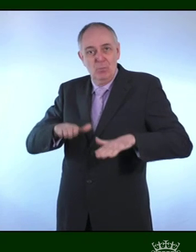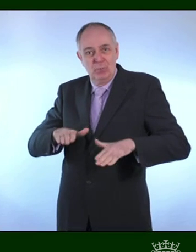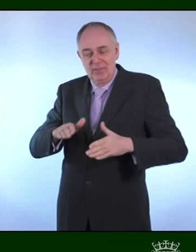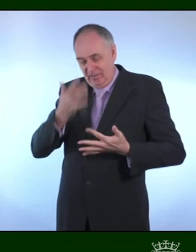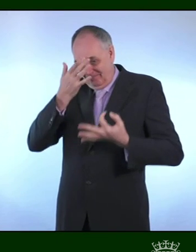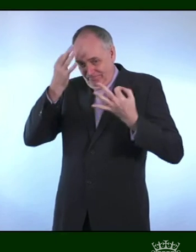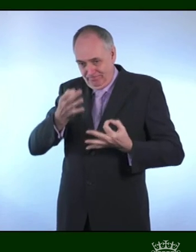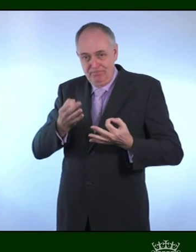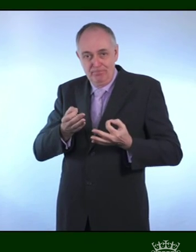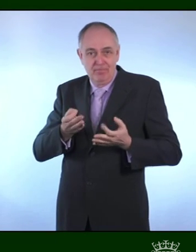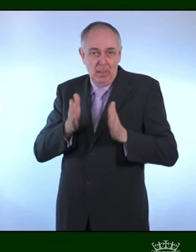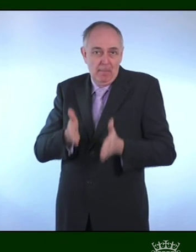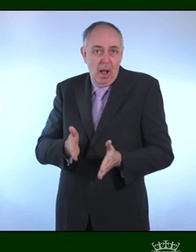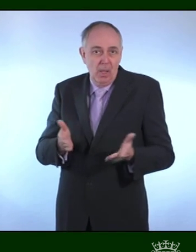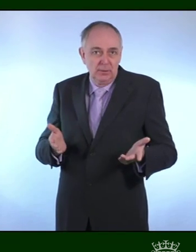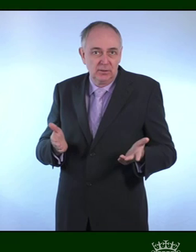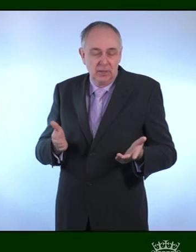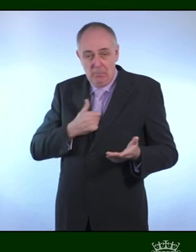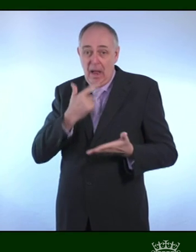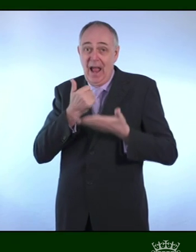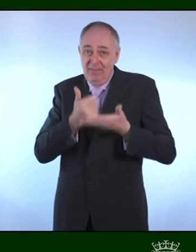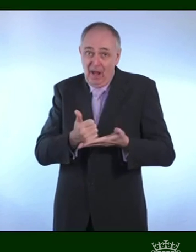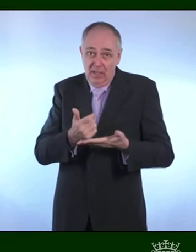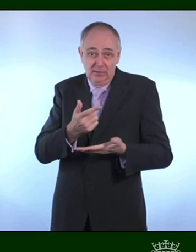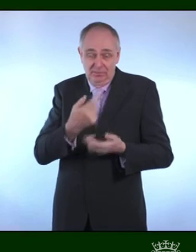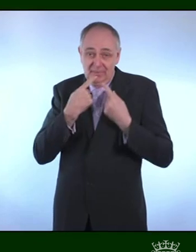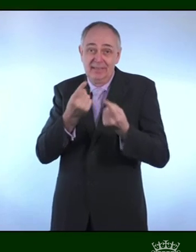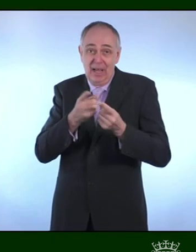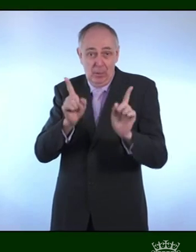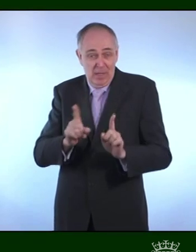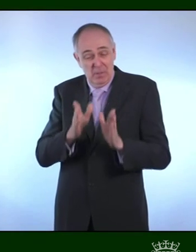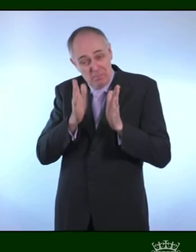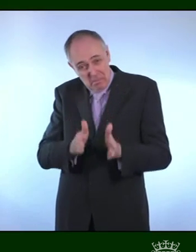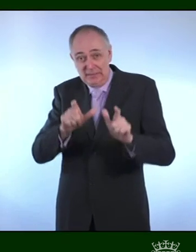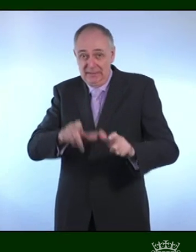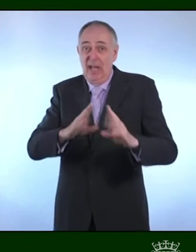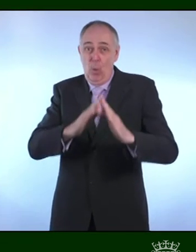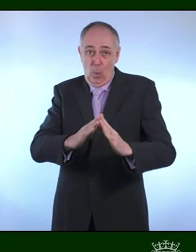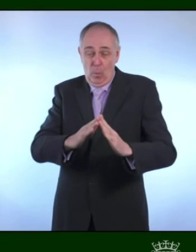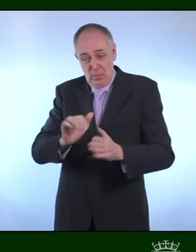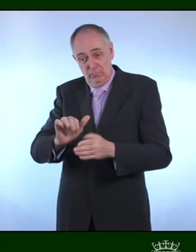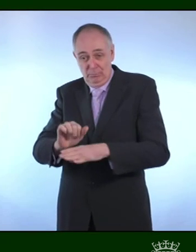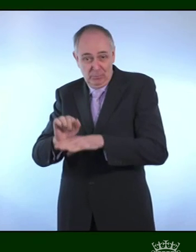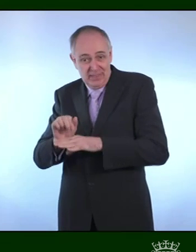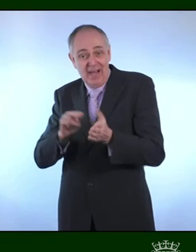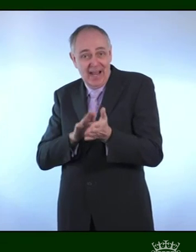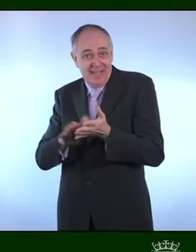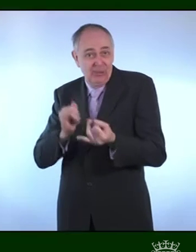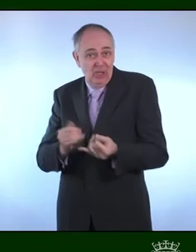I repeat my advice to the nation, which is to stay at home, protect our NHS and save lives.